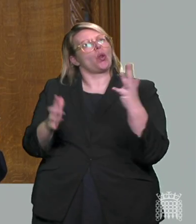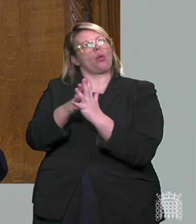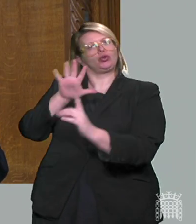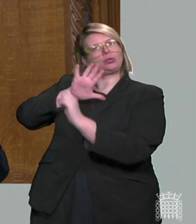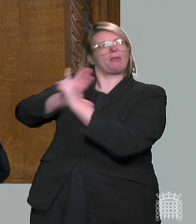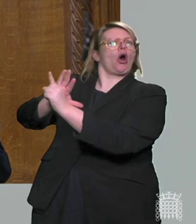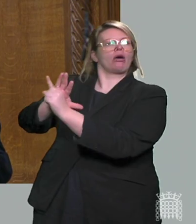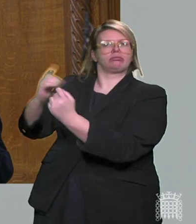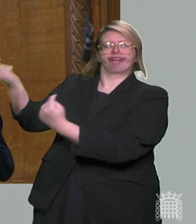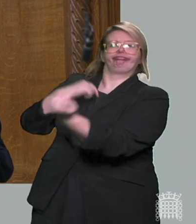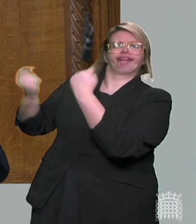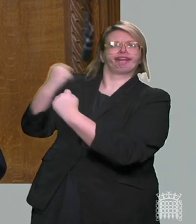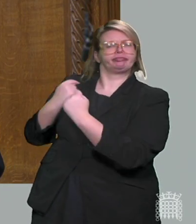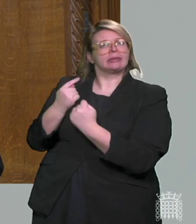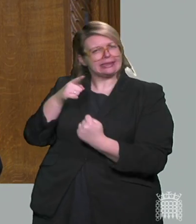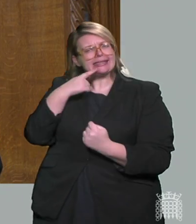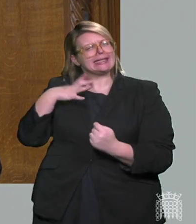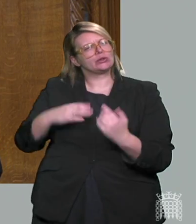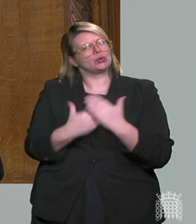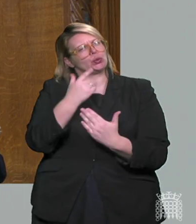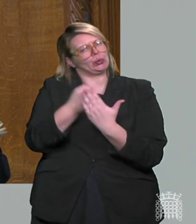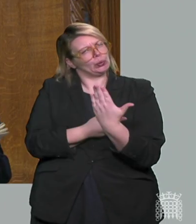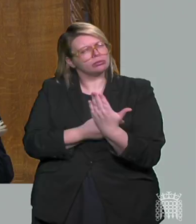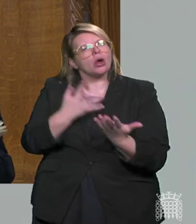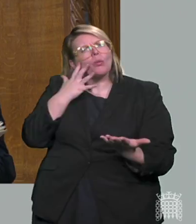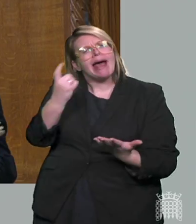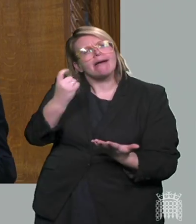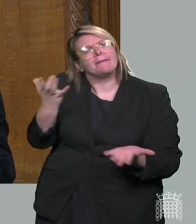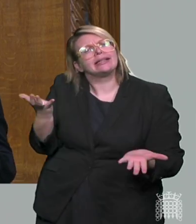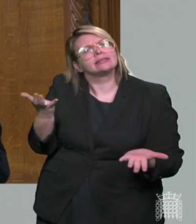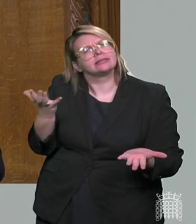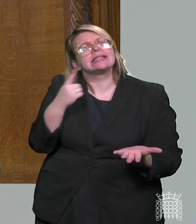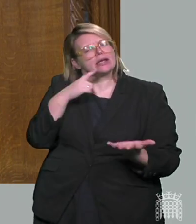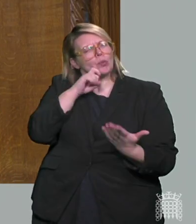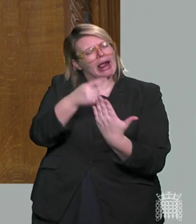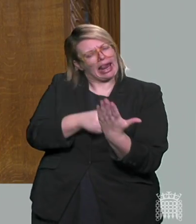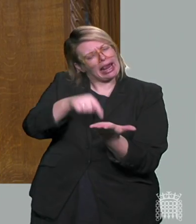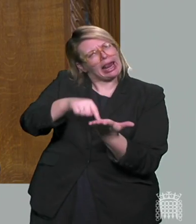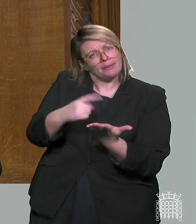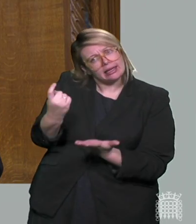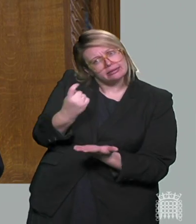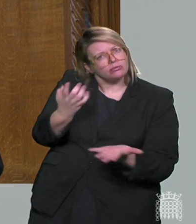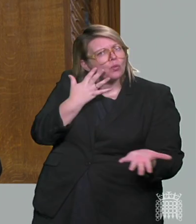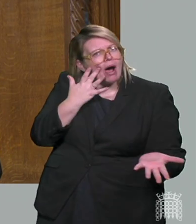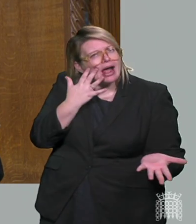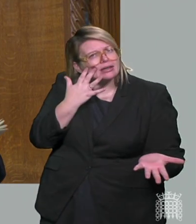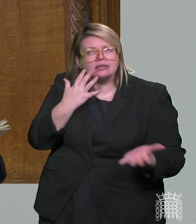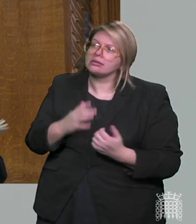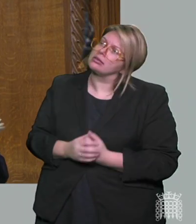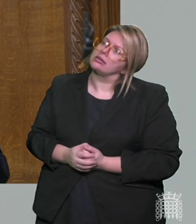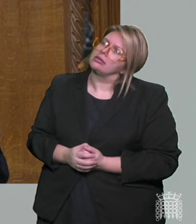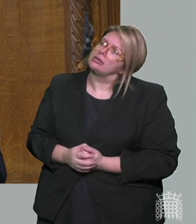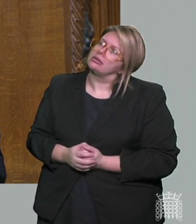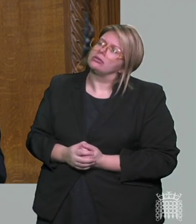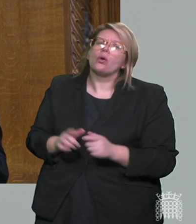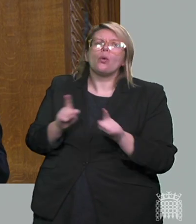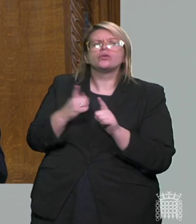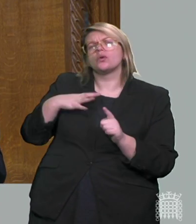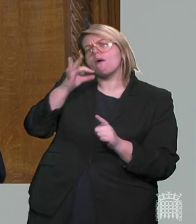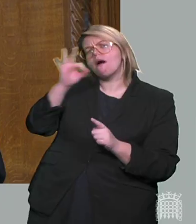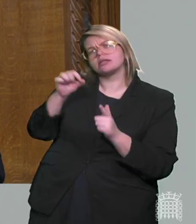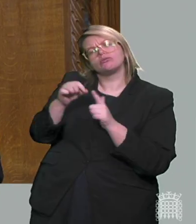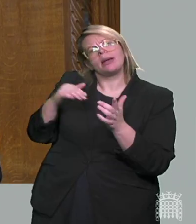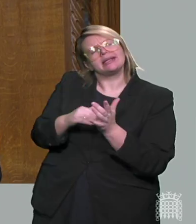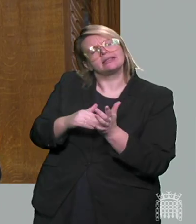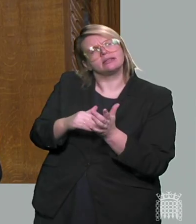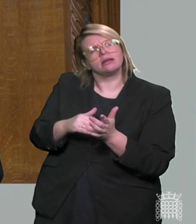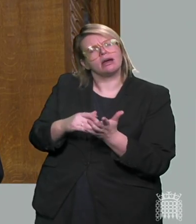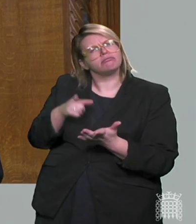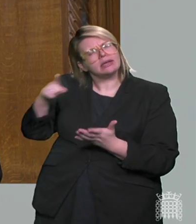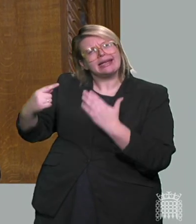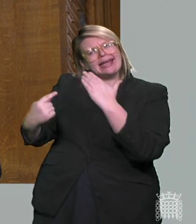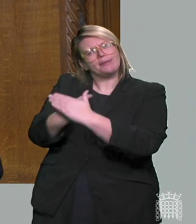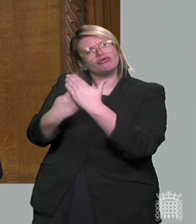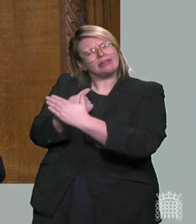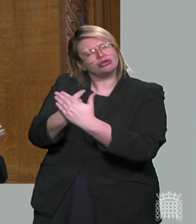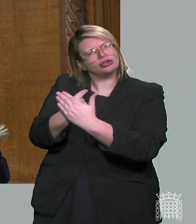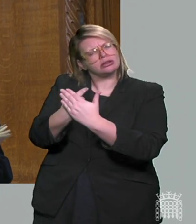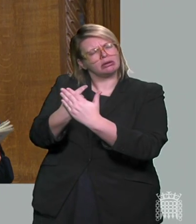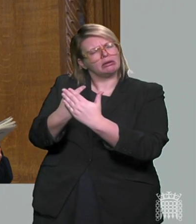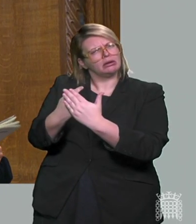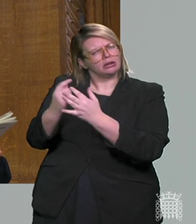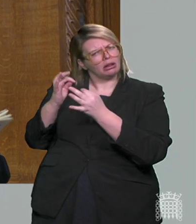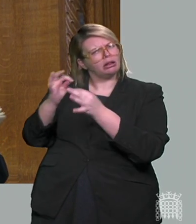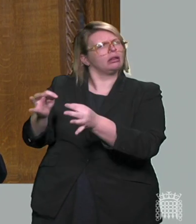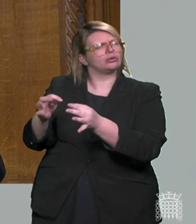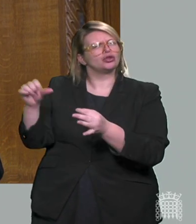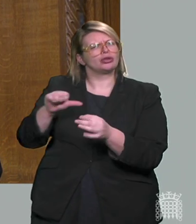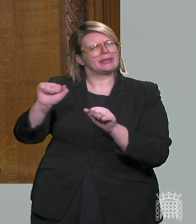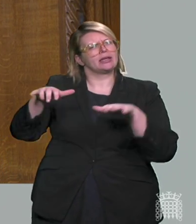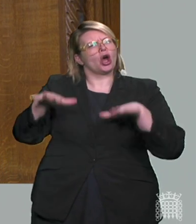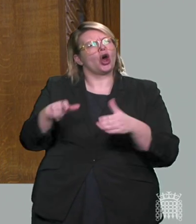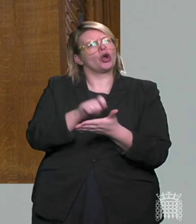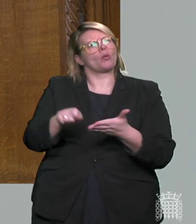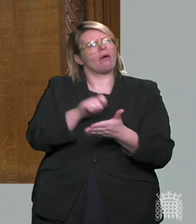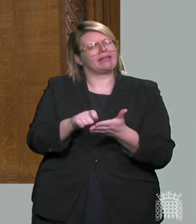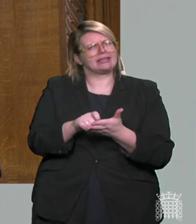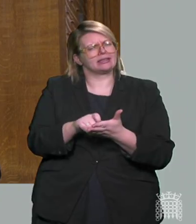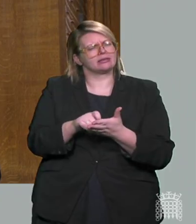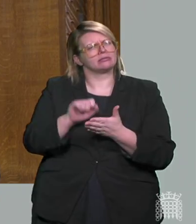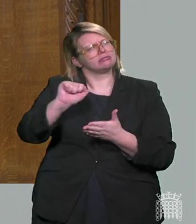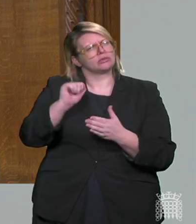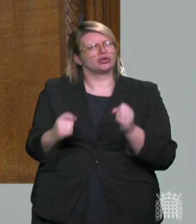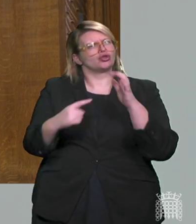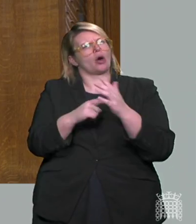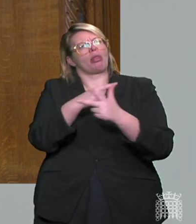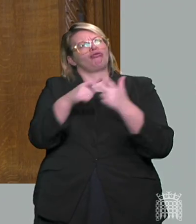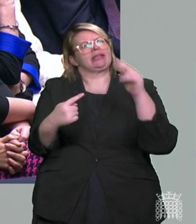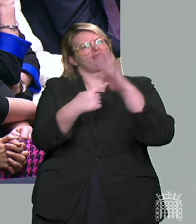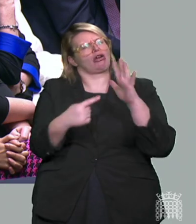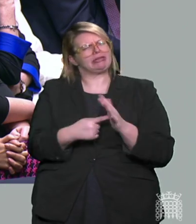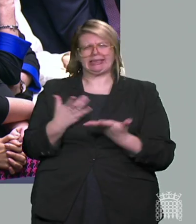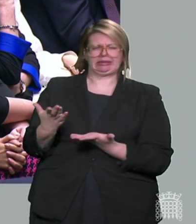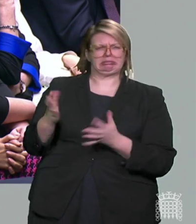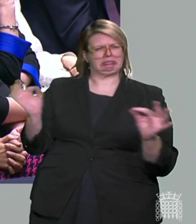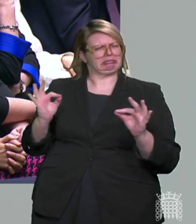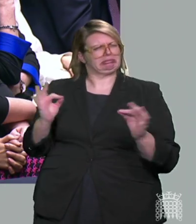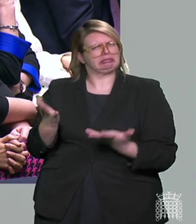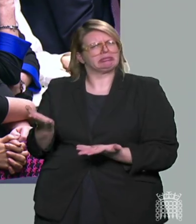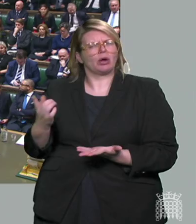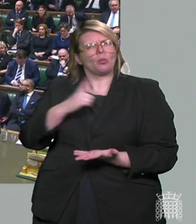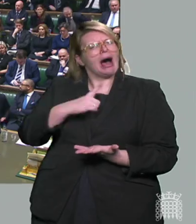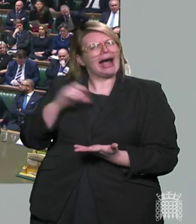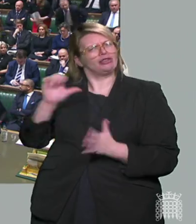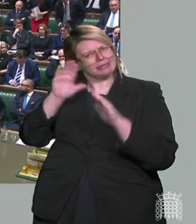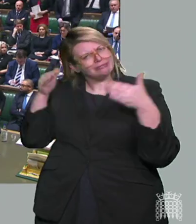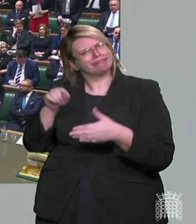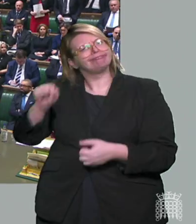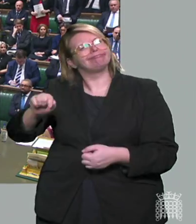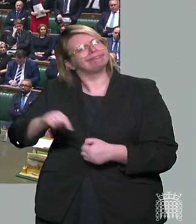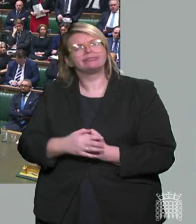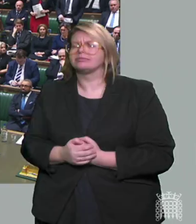So can he tell us when we can expect to see that legislation come forward—because time is of the essence—and can he explain why sorting out this issue did not feature in the Home Office permanent secretary’s stated top three priorities for his Department?